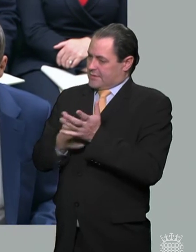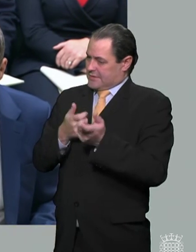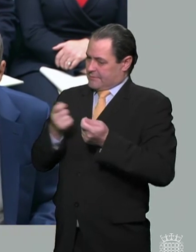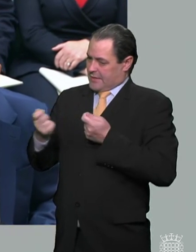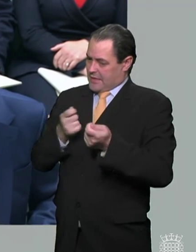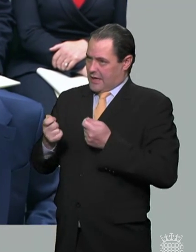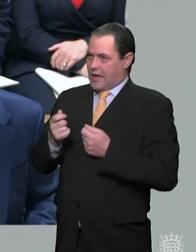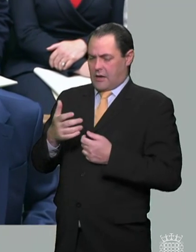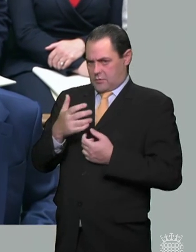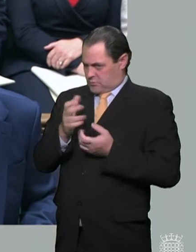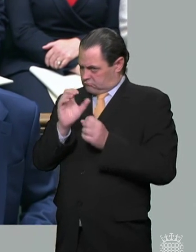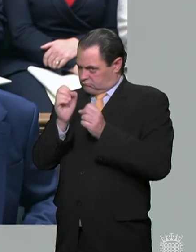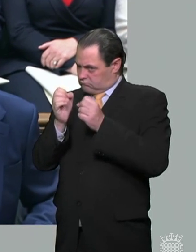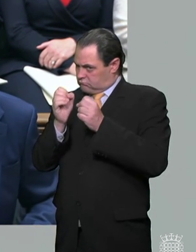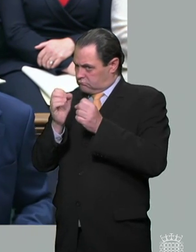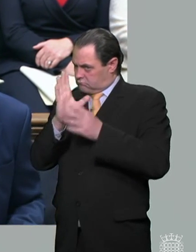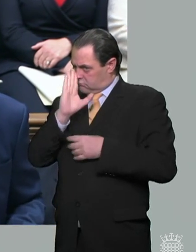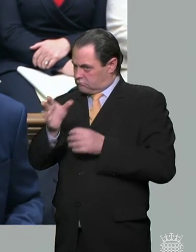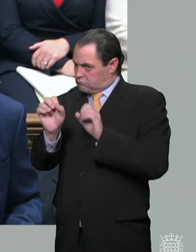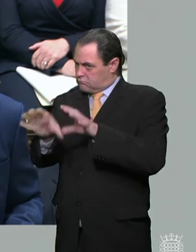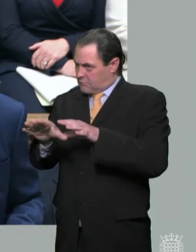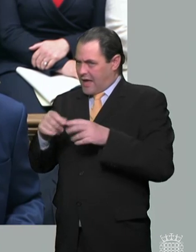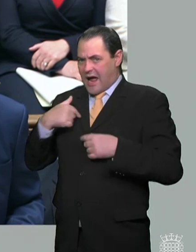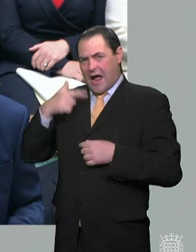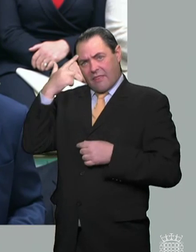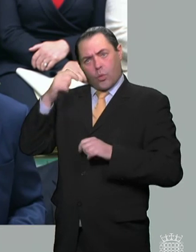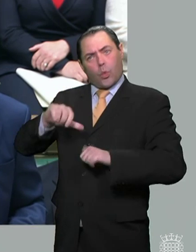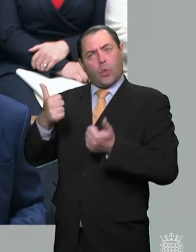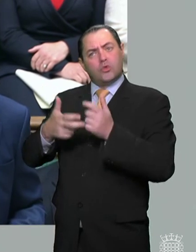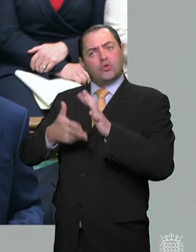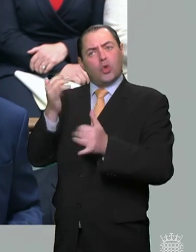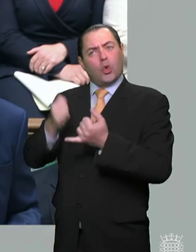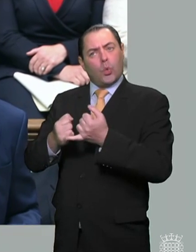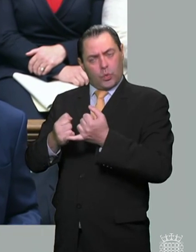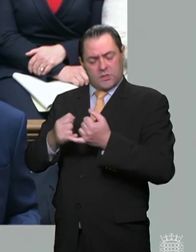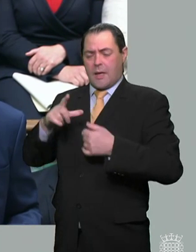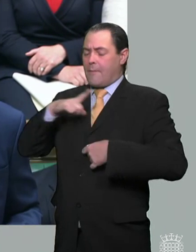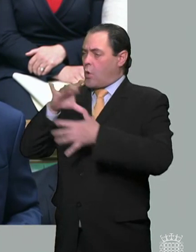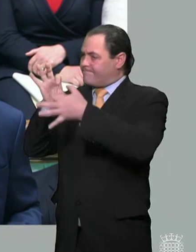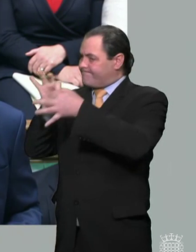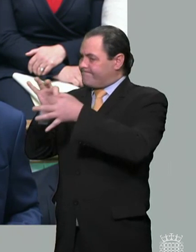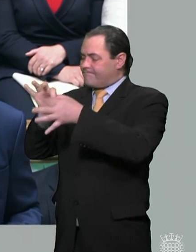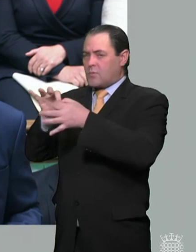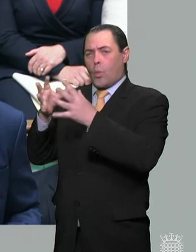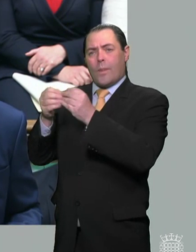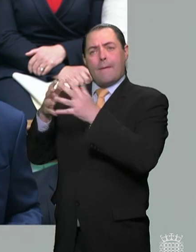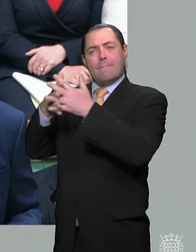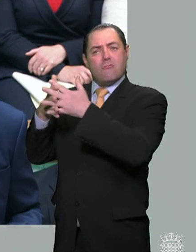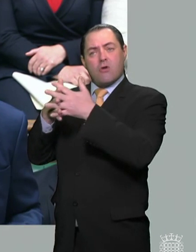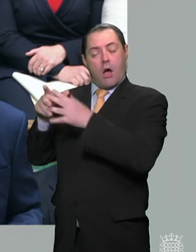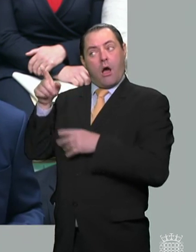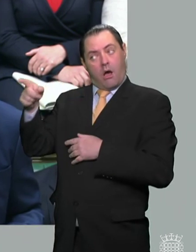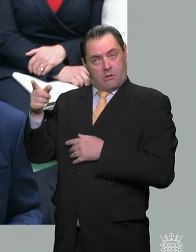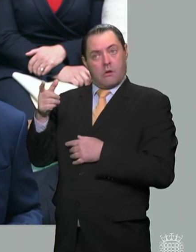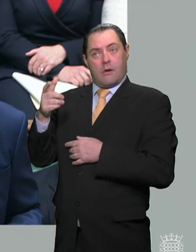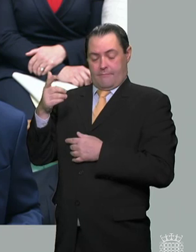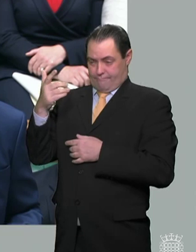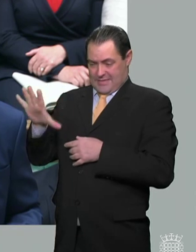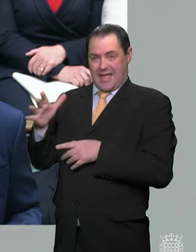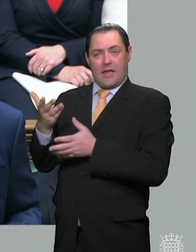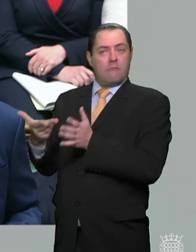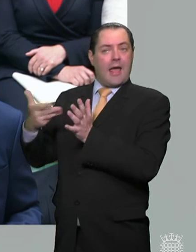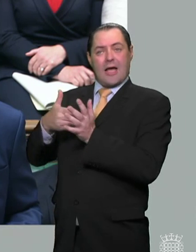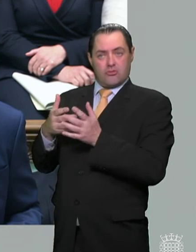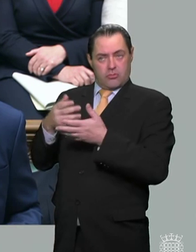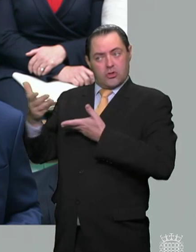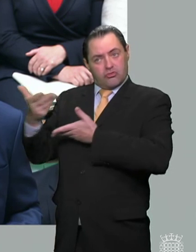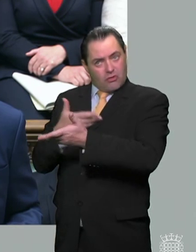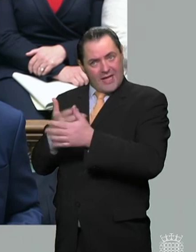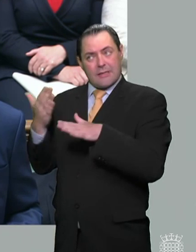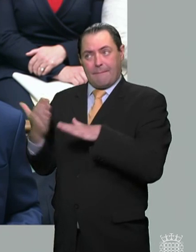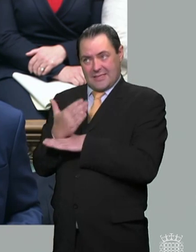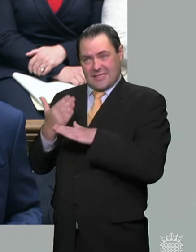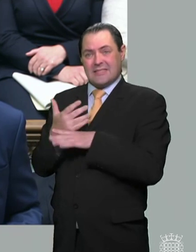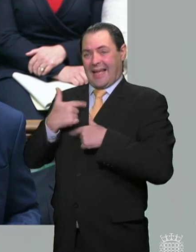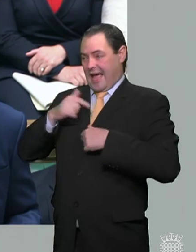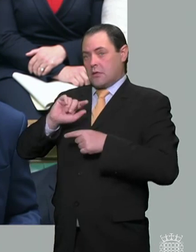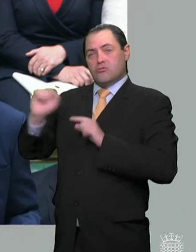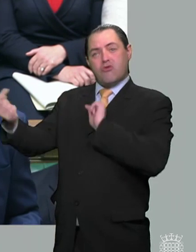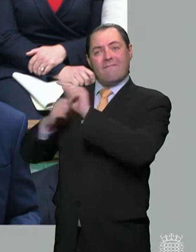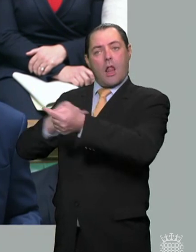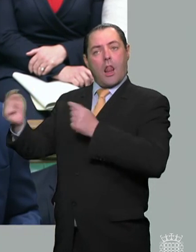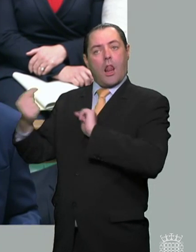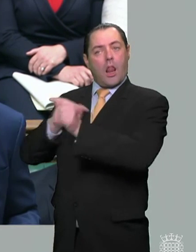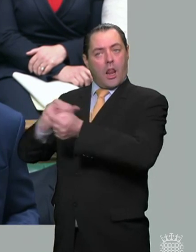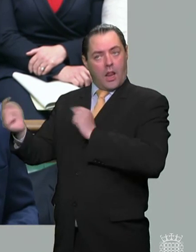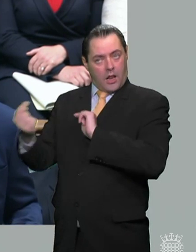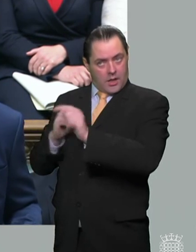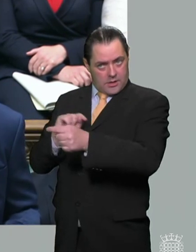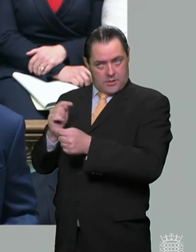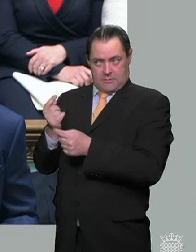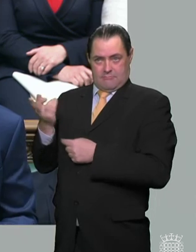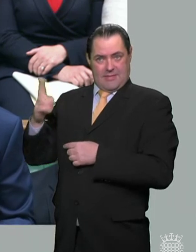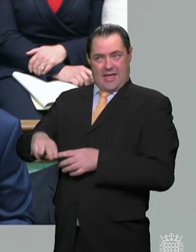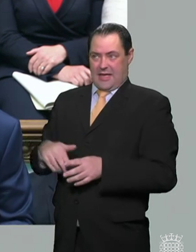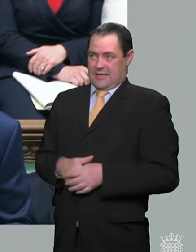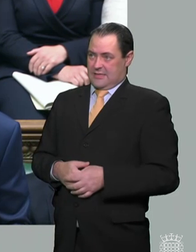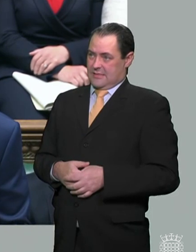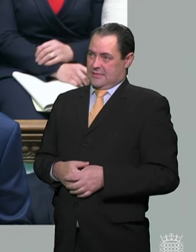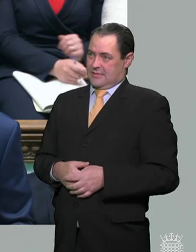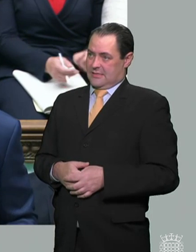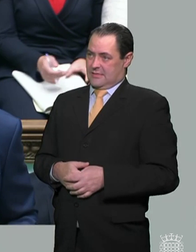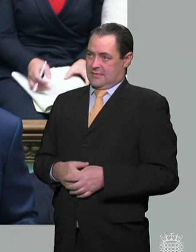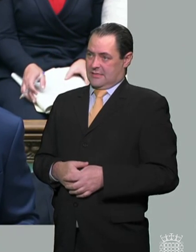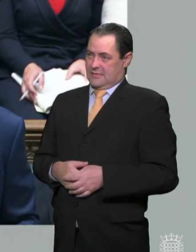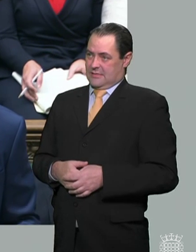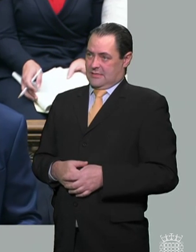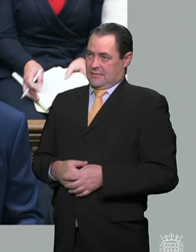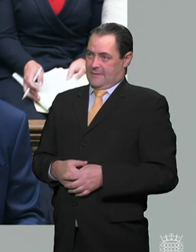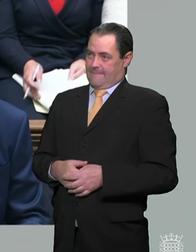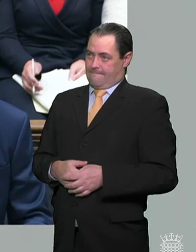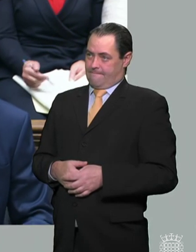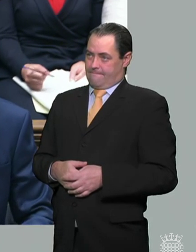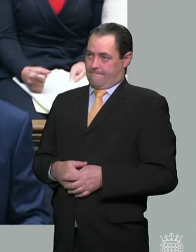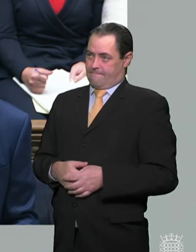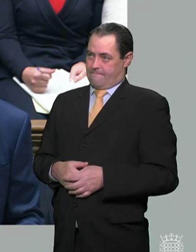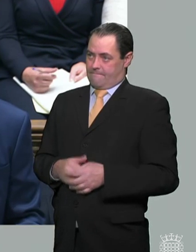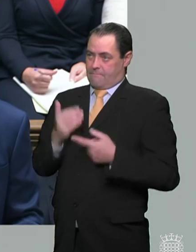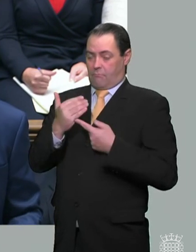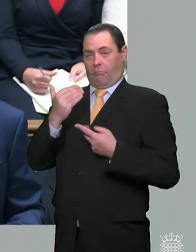I say to the right honourable Lady that, for a start, it is excellent news that, because of our engagement with the US, it has immediately given us a boost to trade and businesses by reinstating travel from the UK to the US.